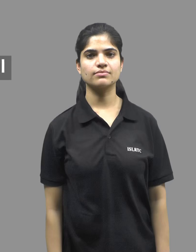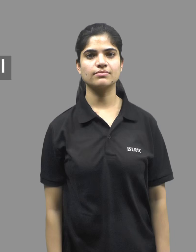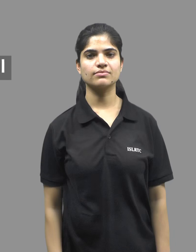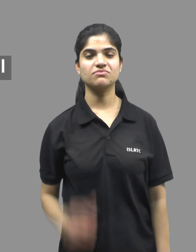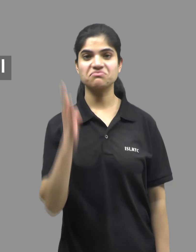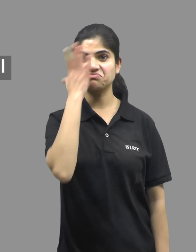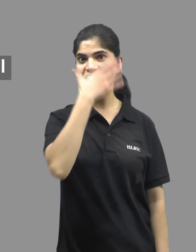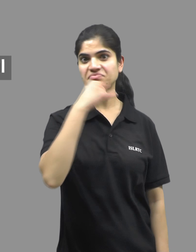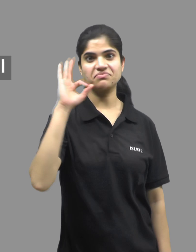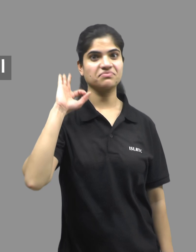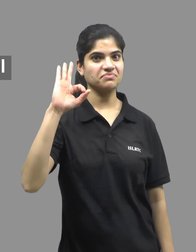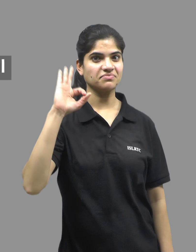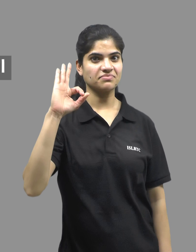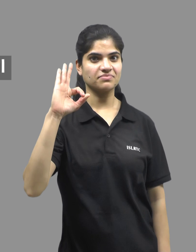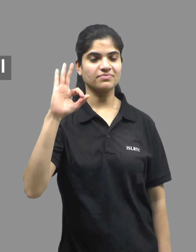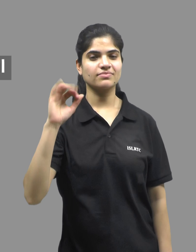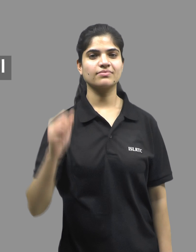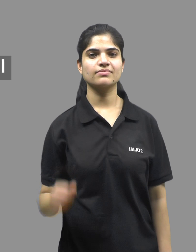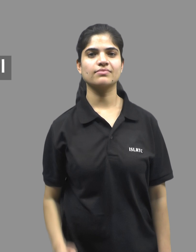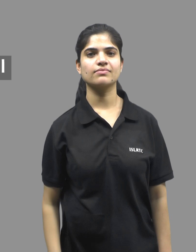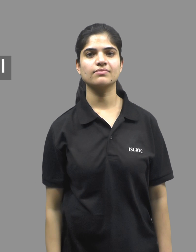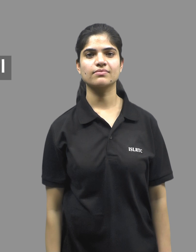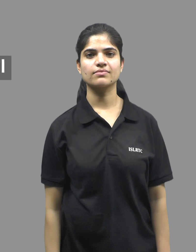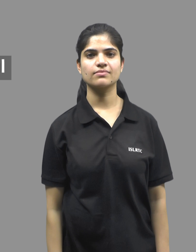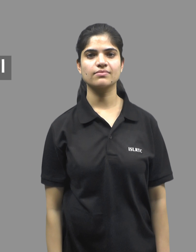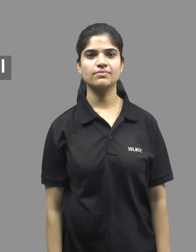Beautiful